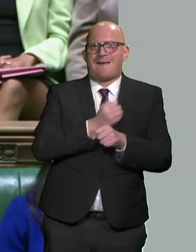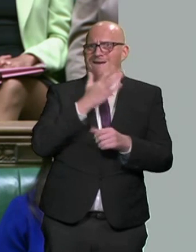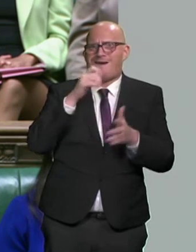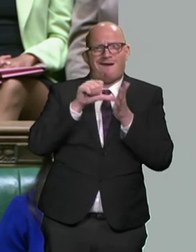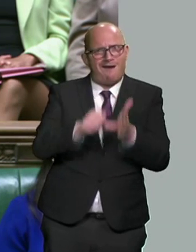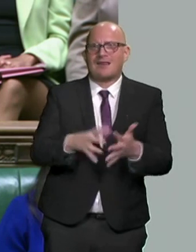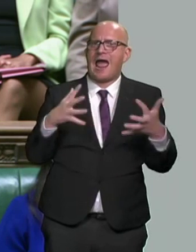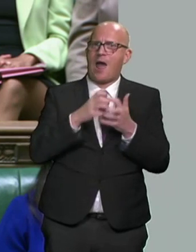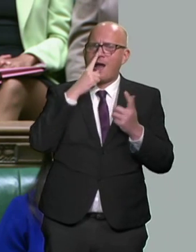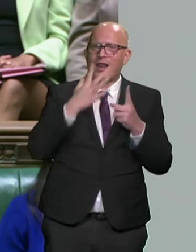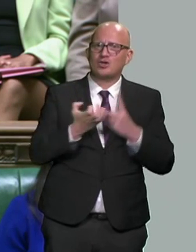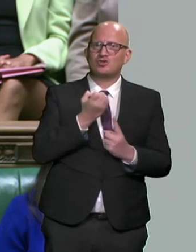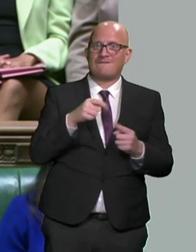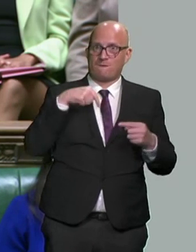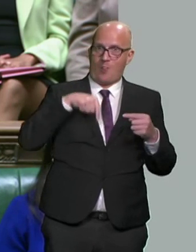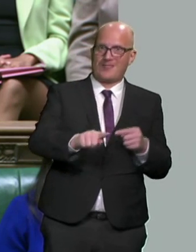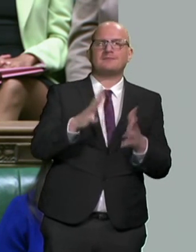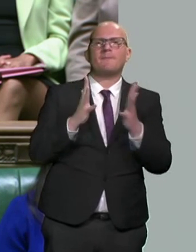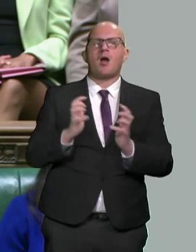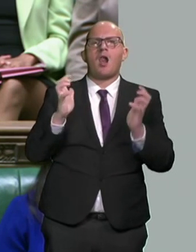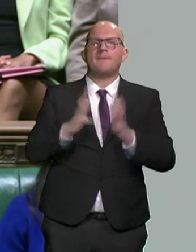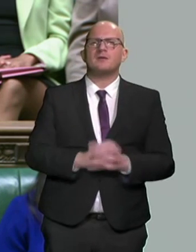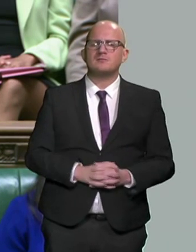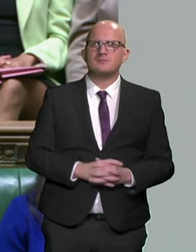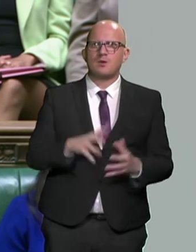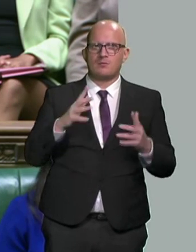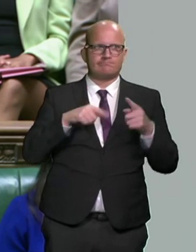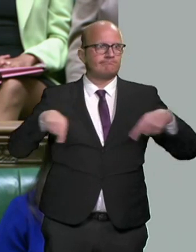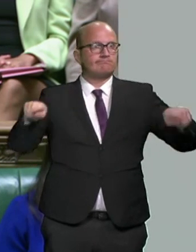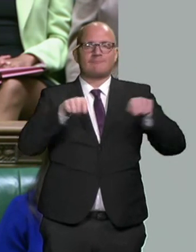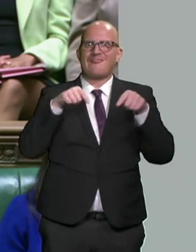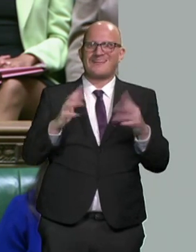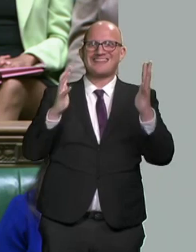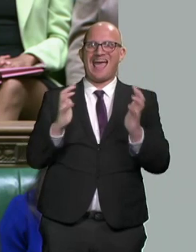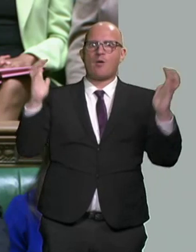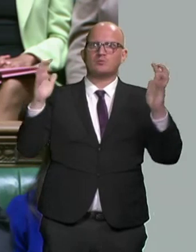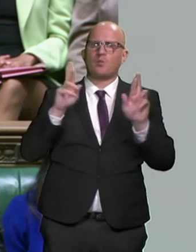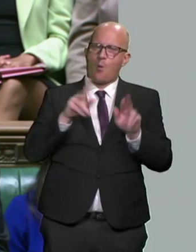I am sure that all Members of the House recognise and understand those challenges.